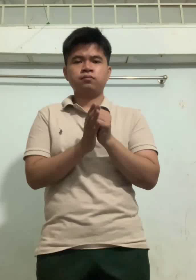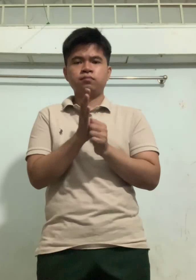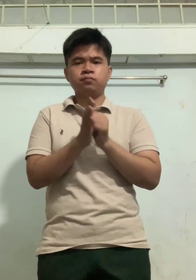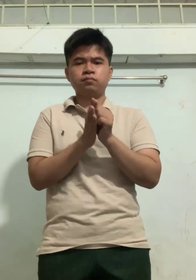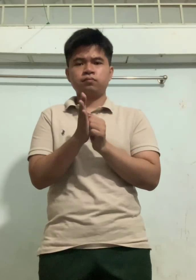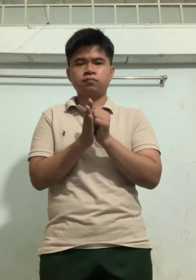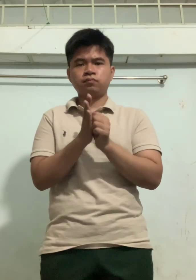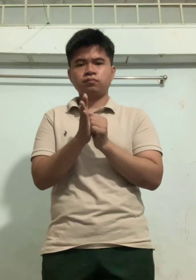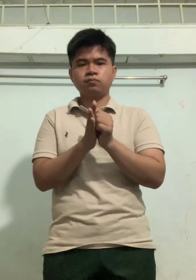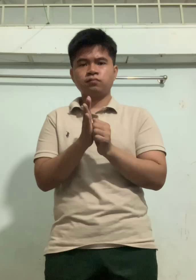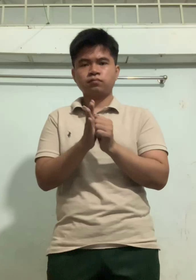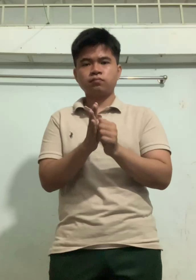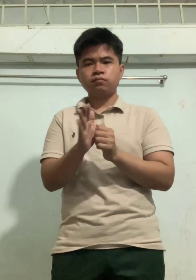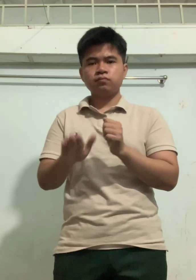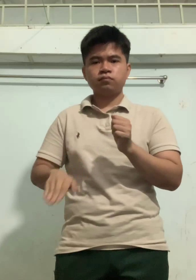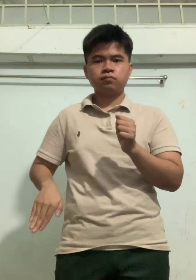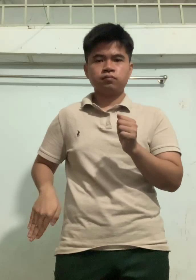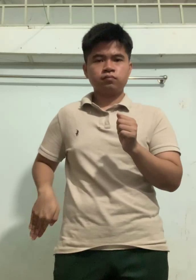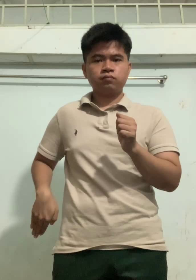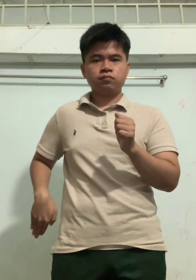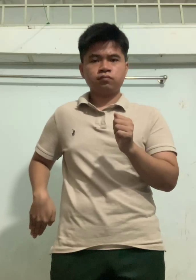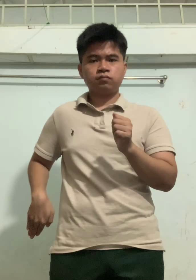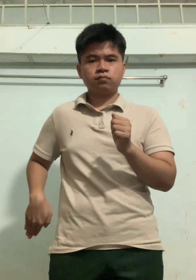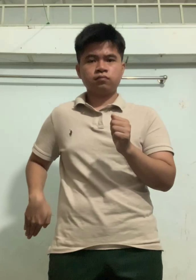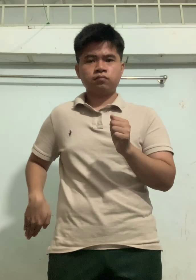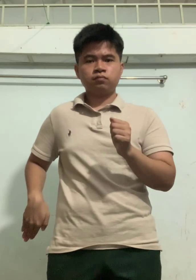thang sau